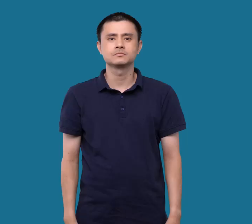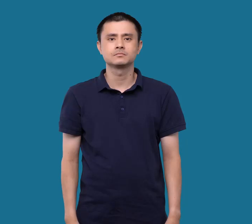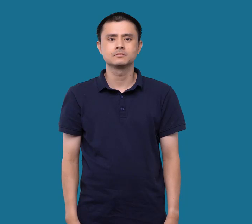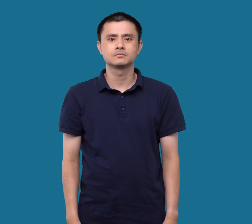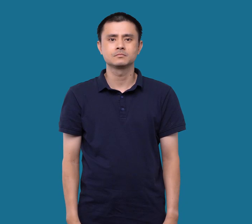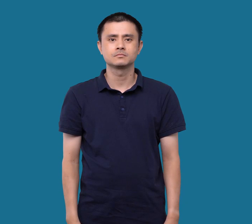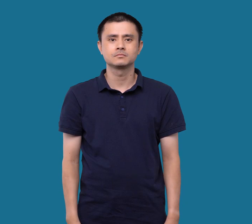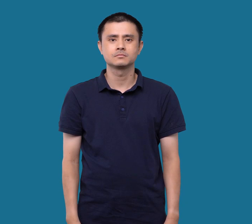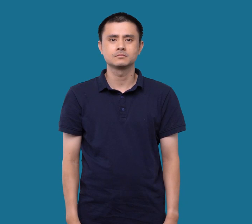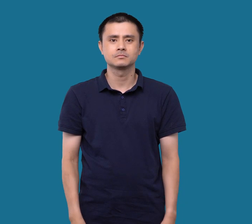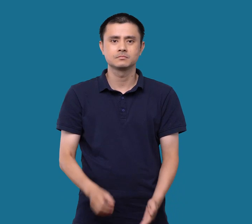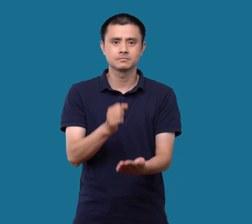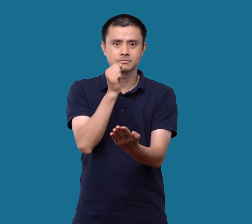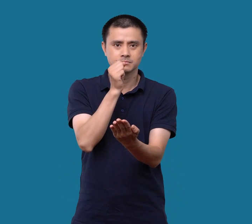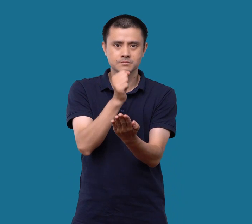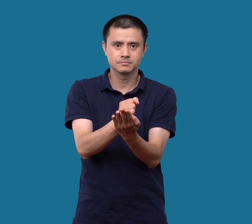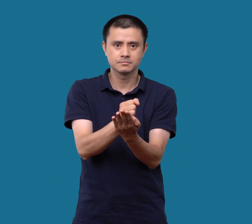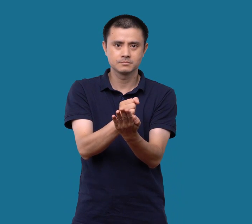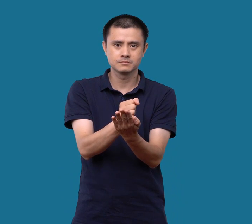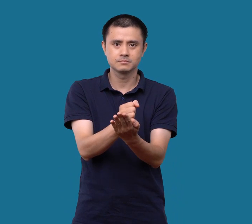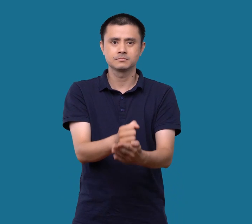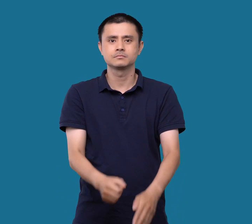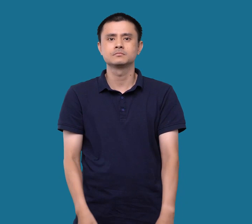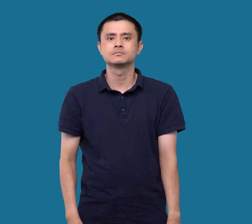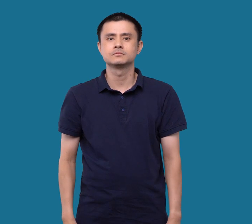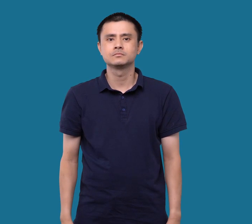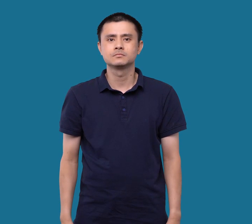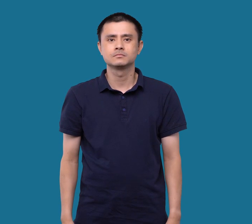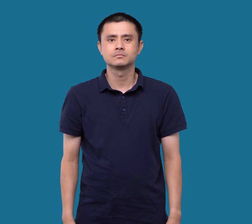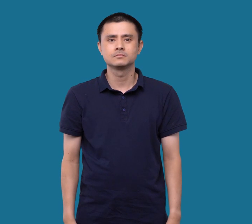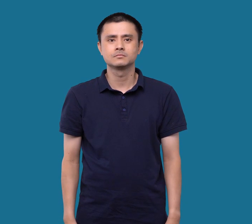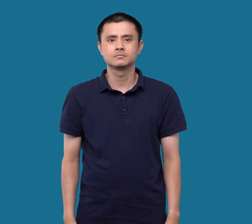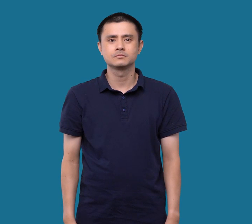lá thư